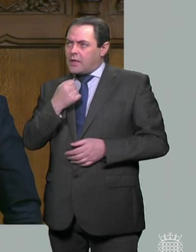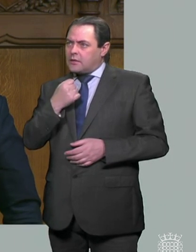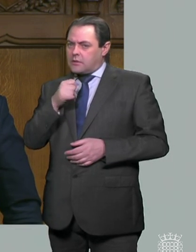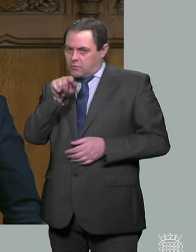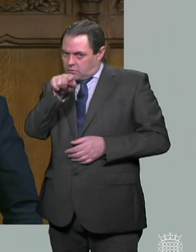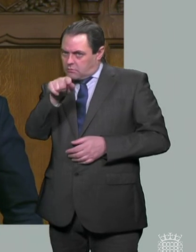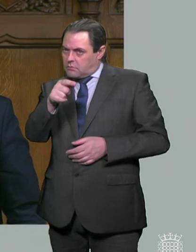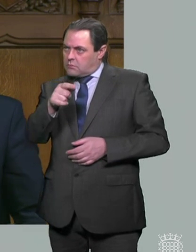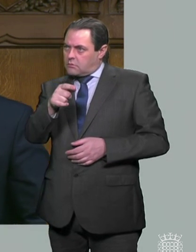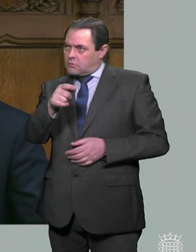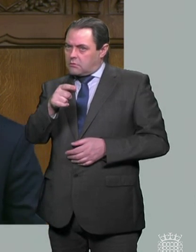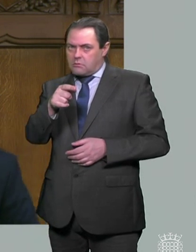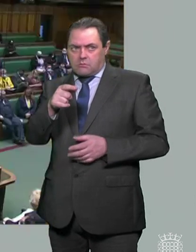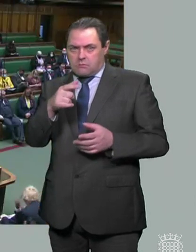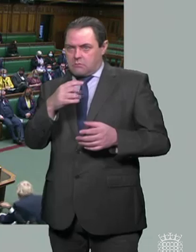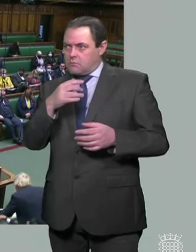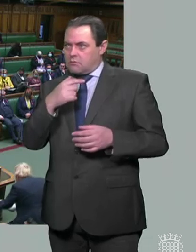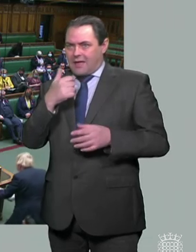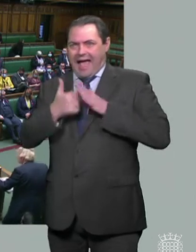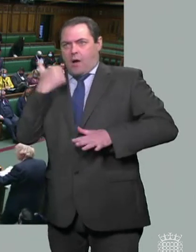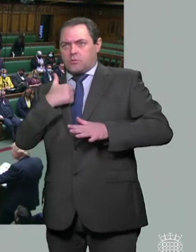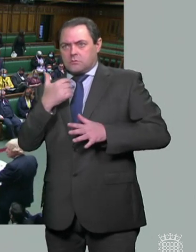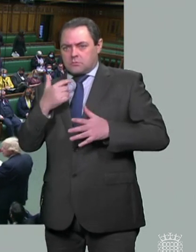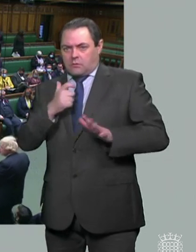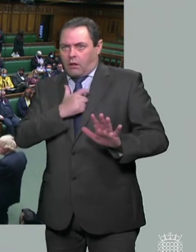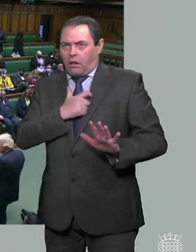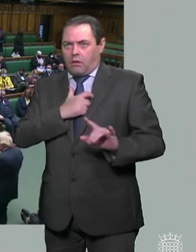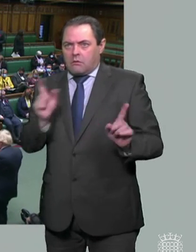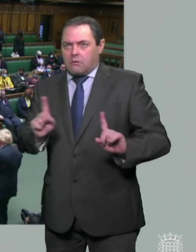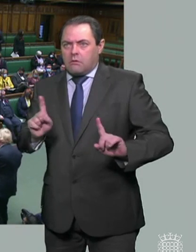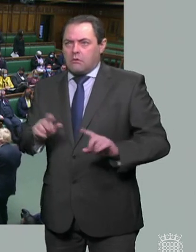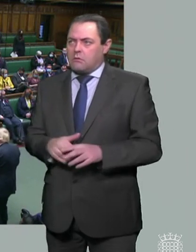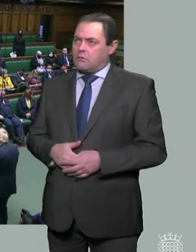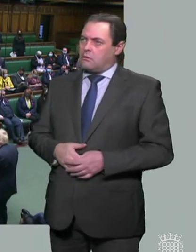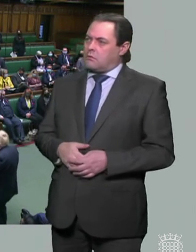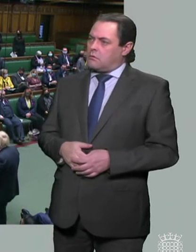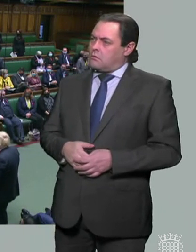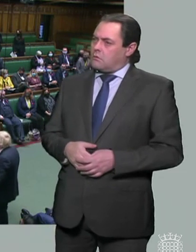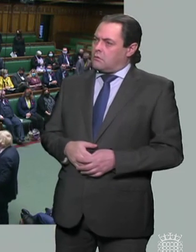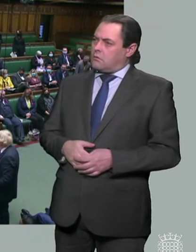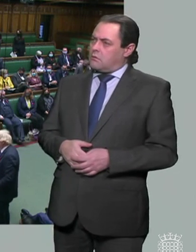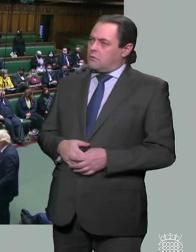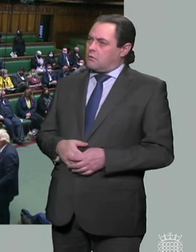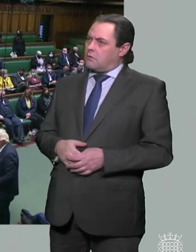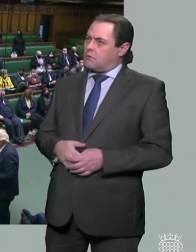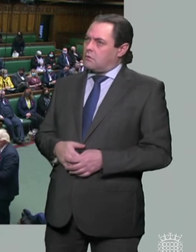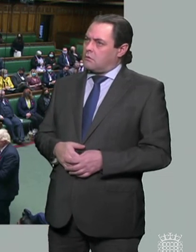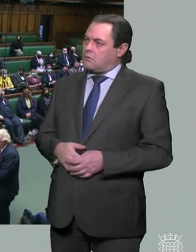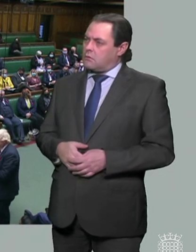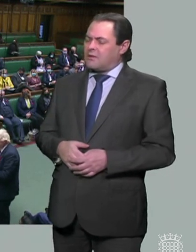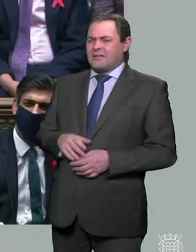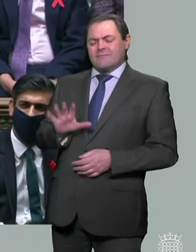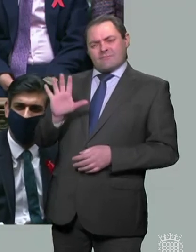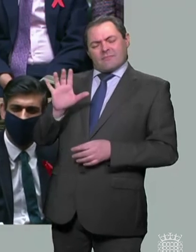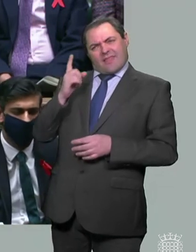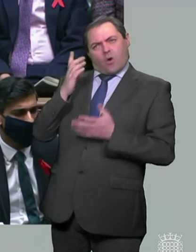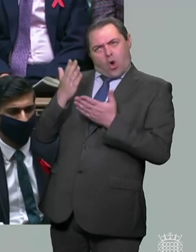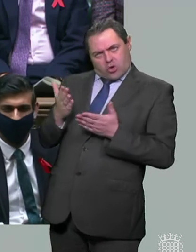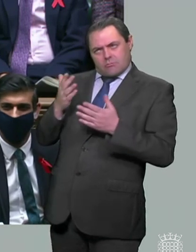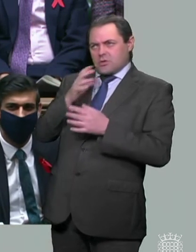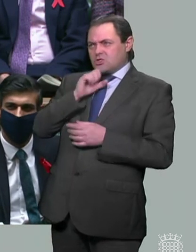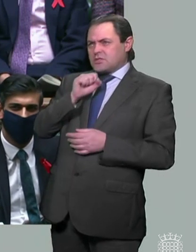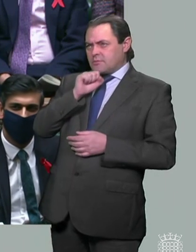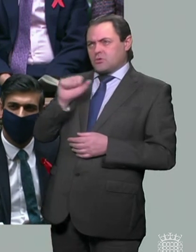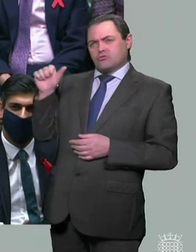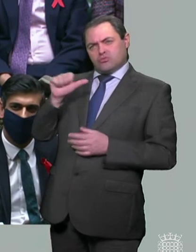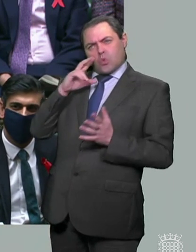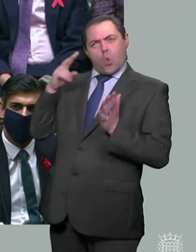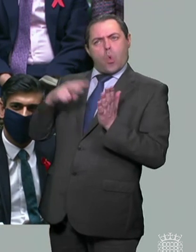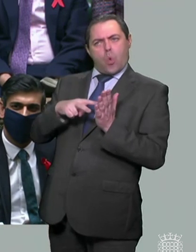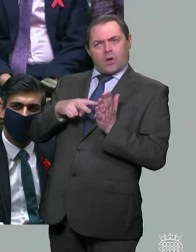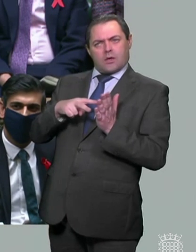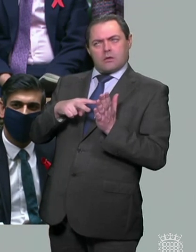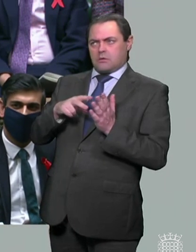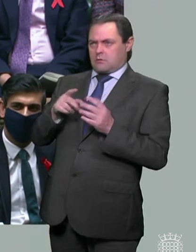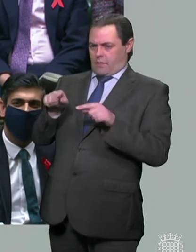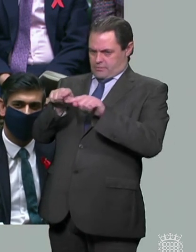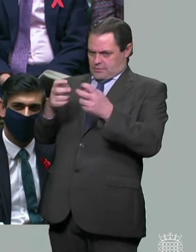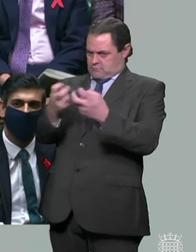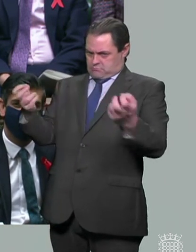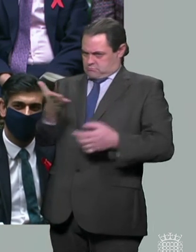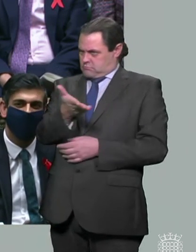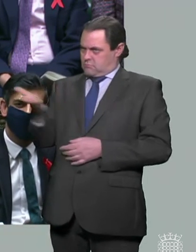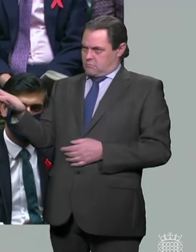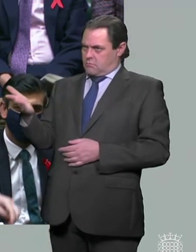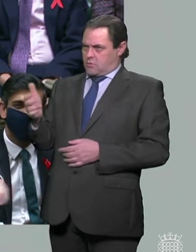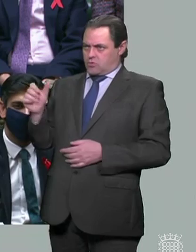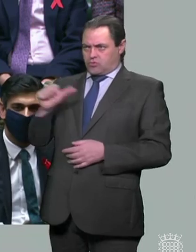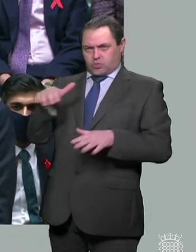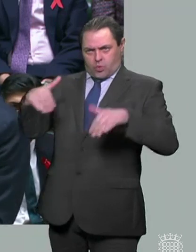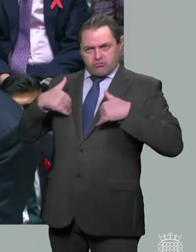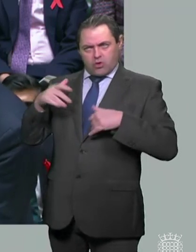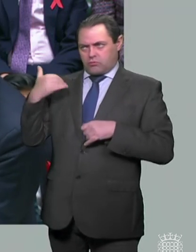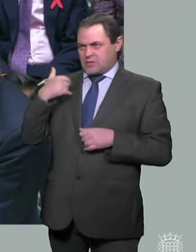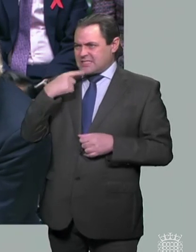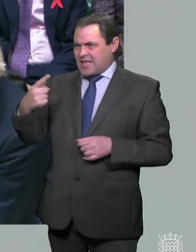The honourable Gentleman should look at the Conservative Front Bench today, and he should withdraw what he has just said—he should withdraw it.